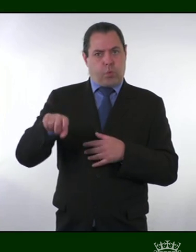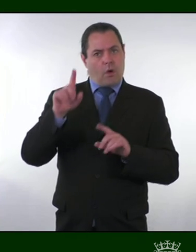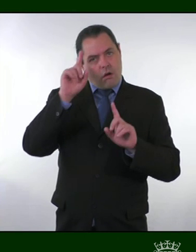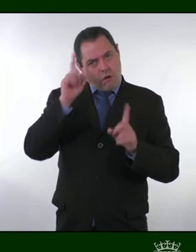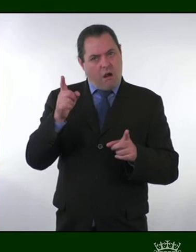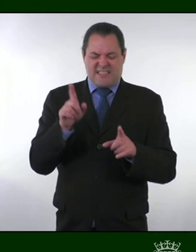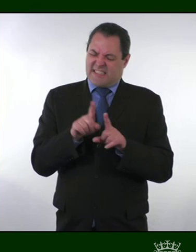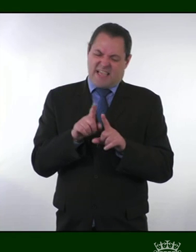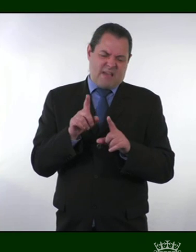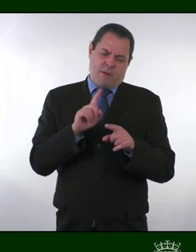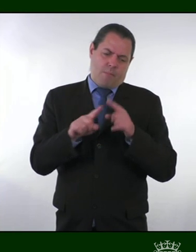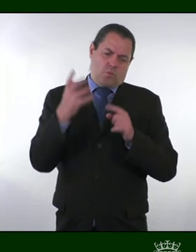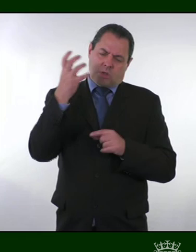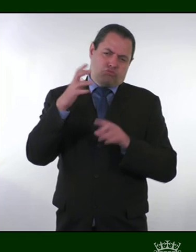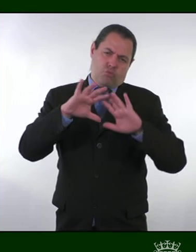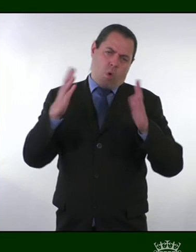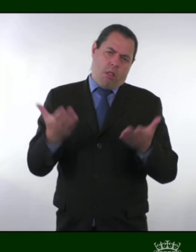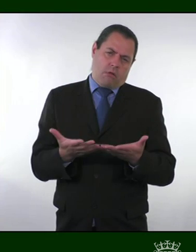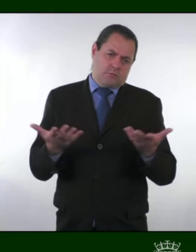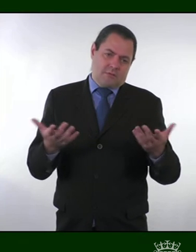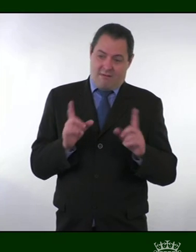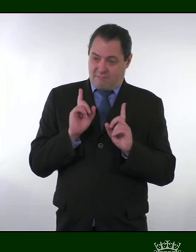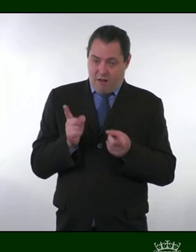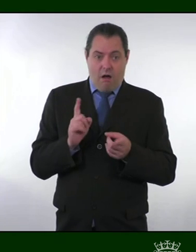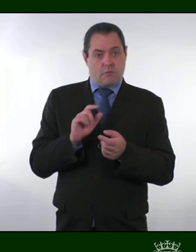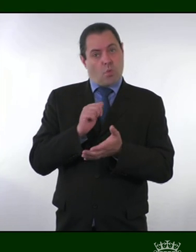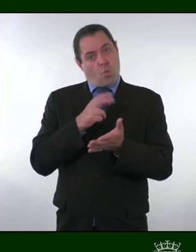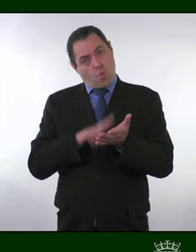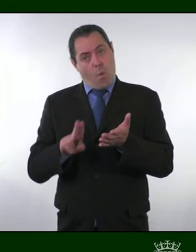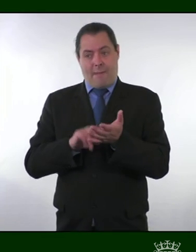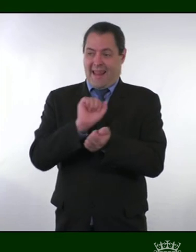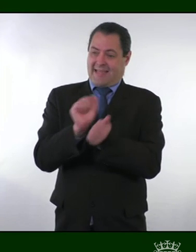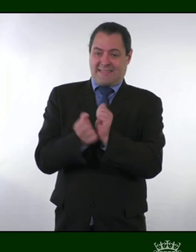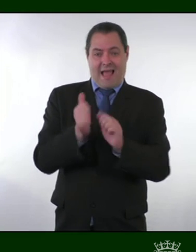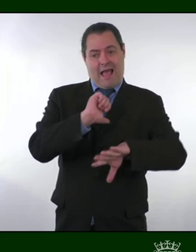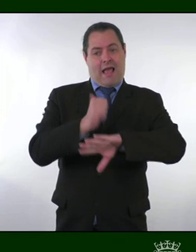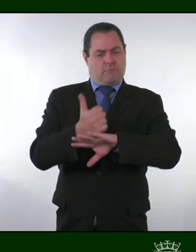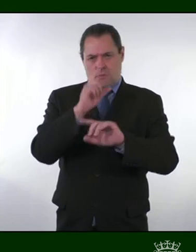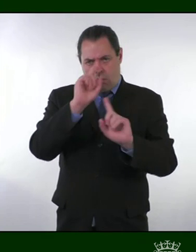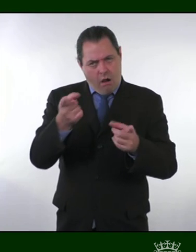in common with most other countries in the world, to stage normal examinations.